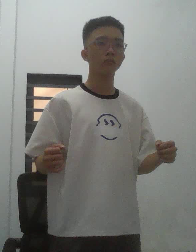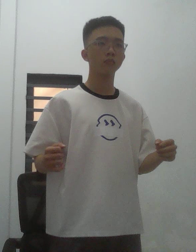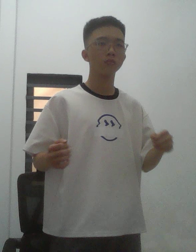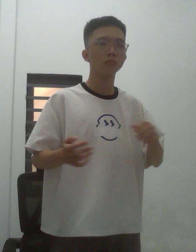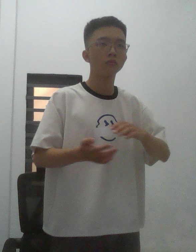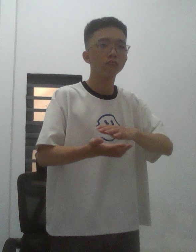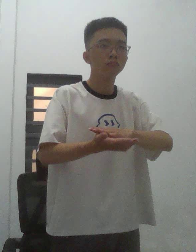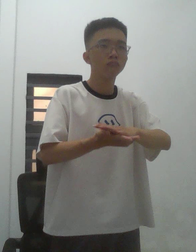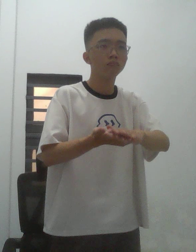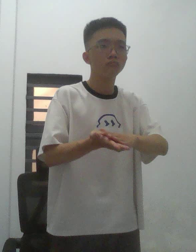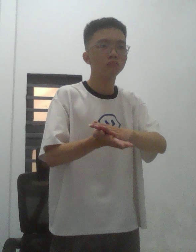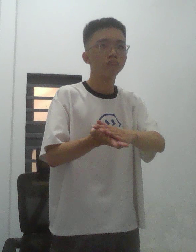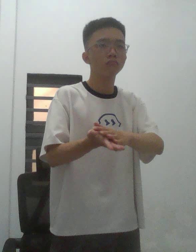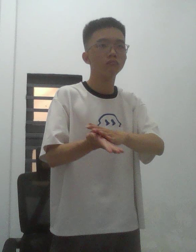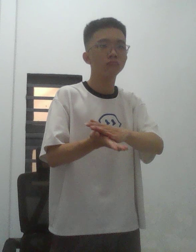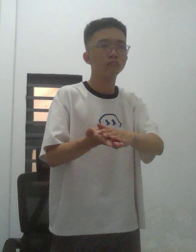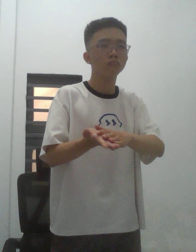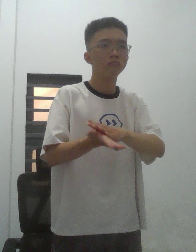xin loi